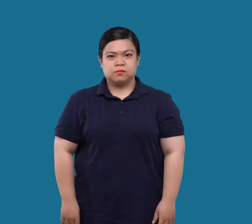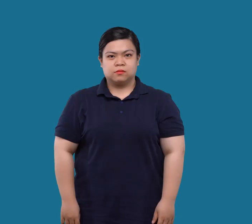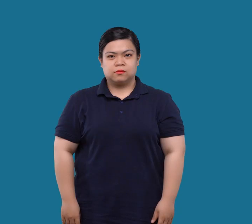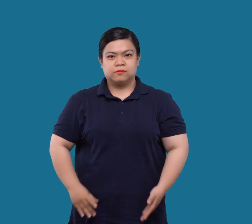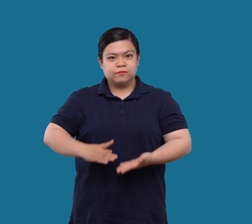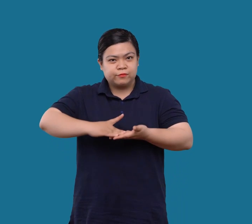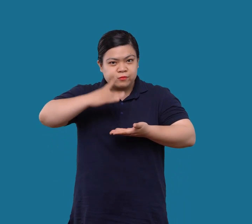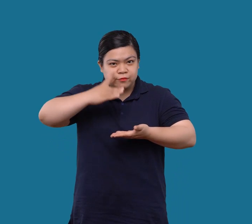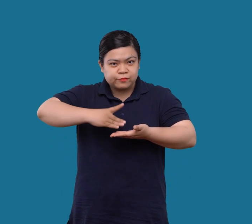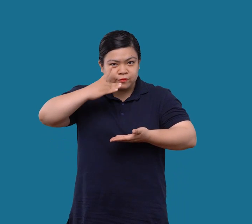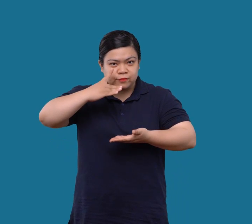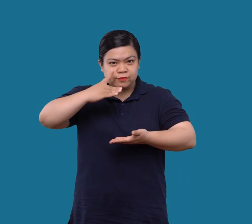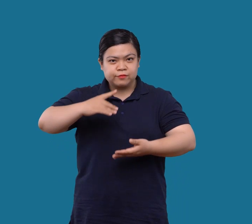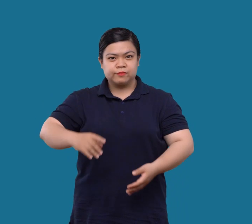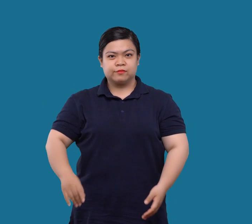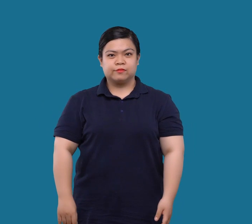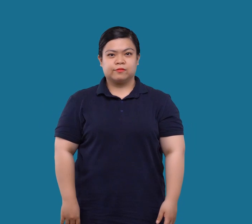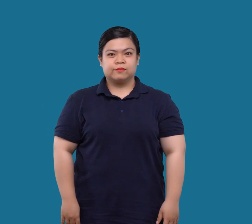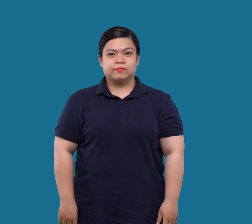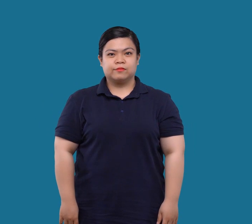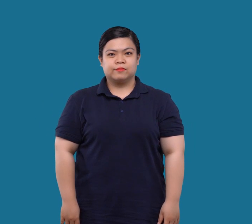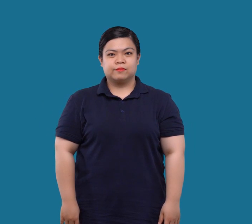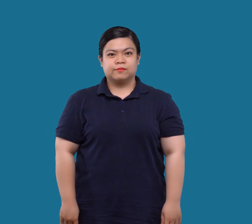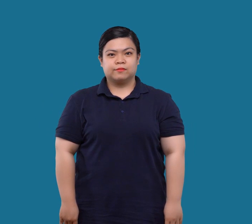phở